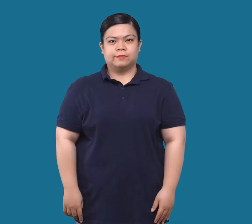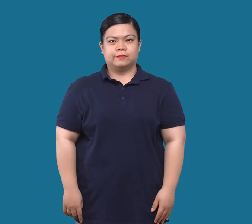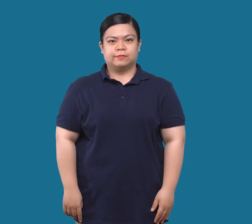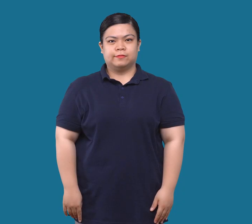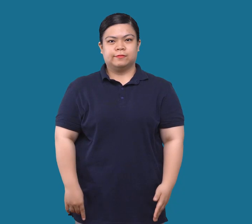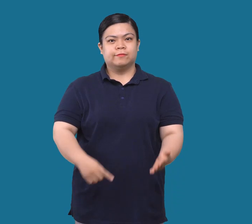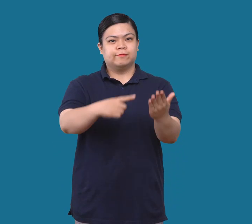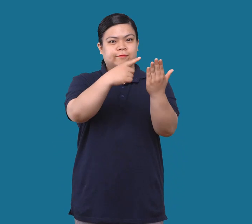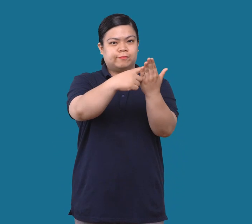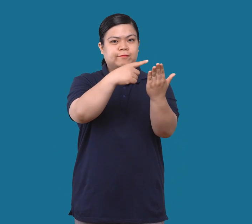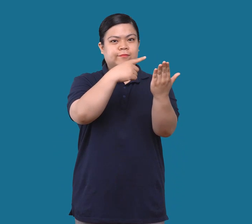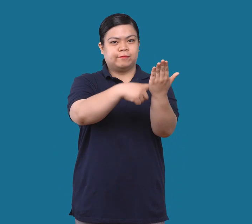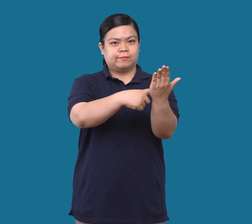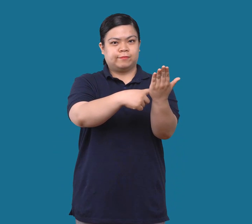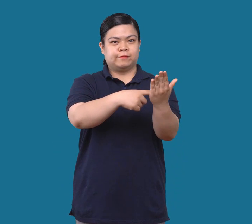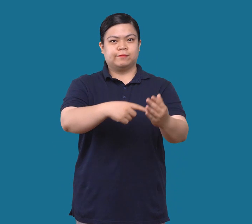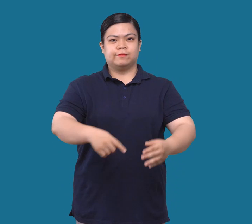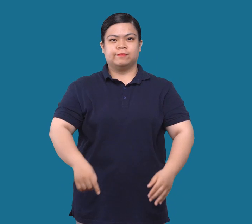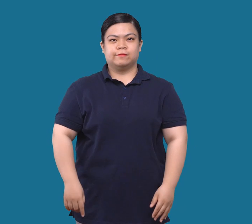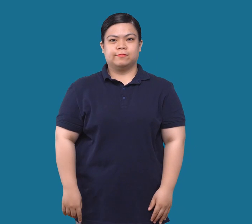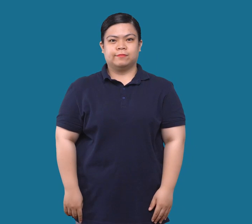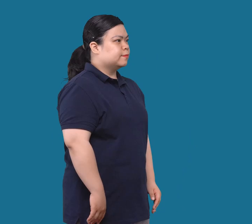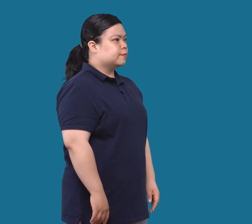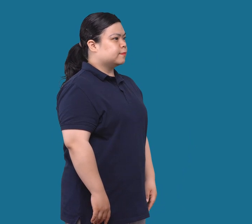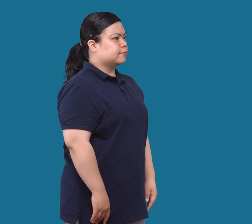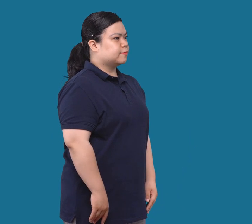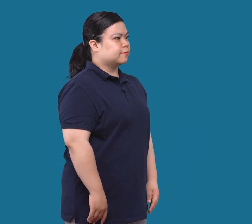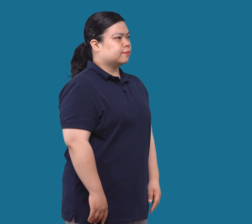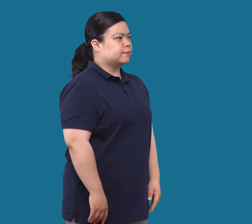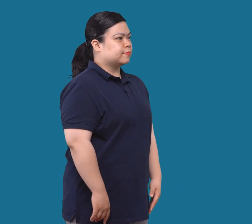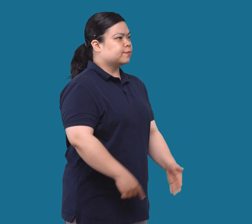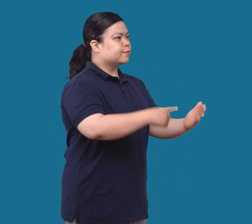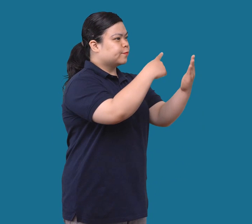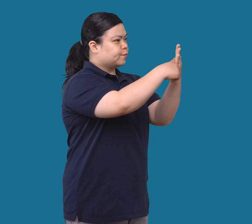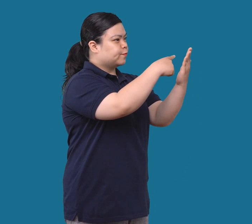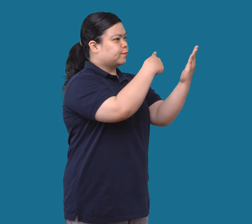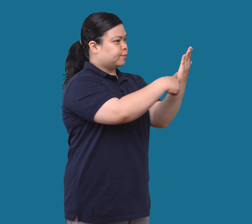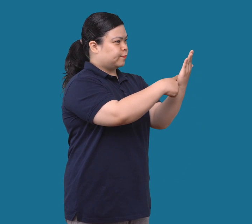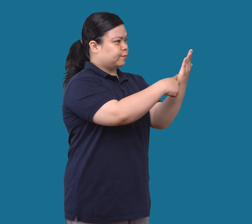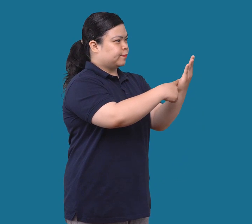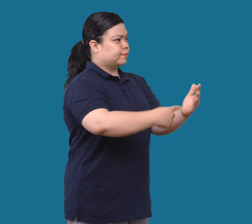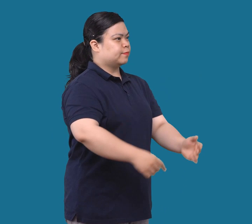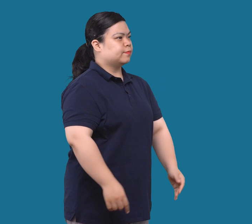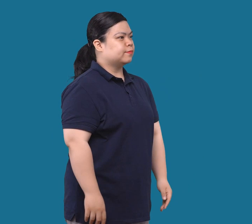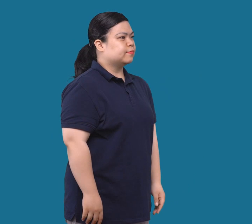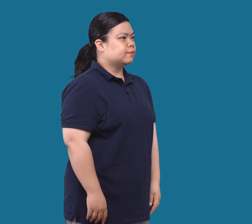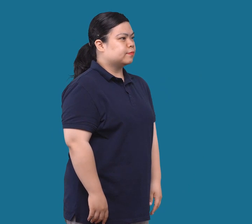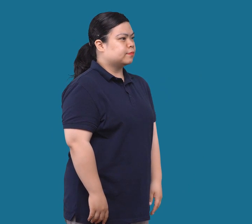sổ đầu bài